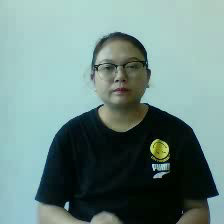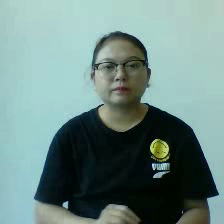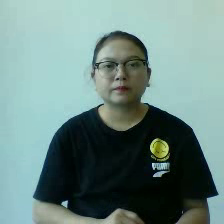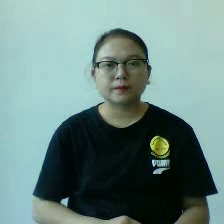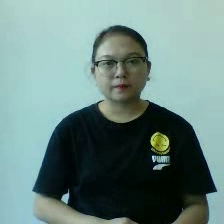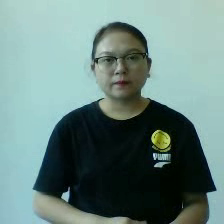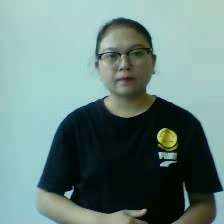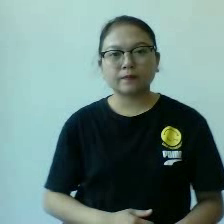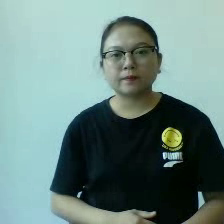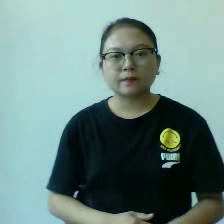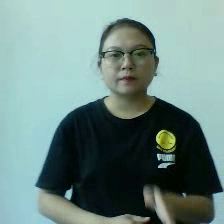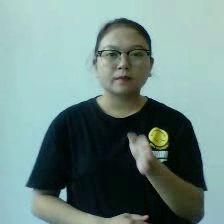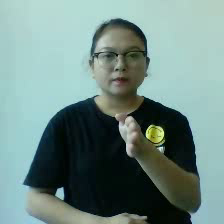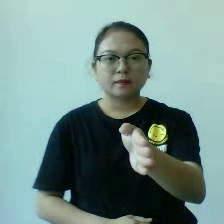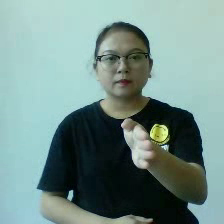Rẽ trái